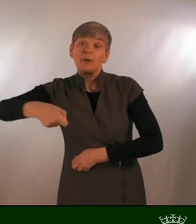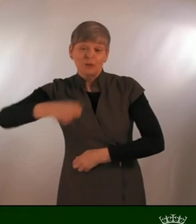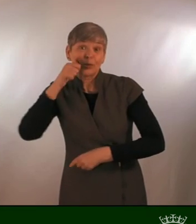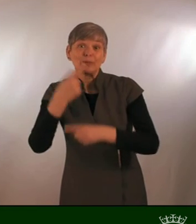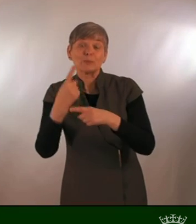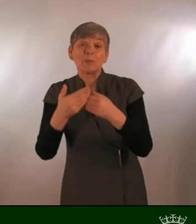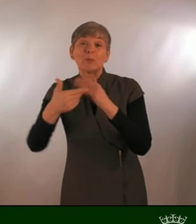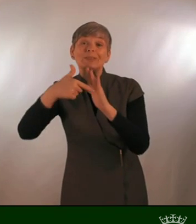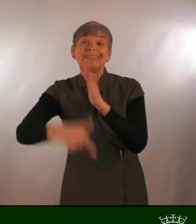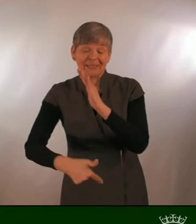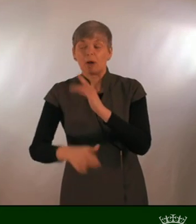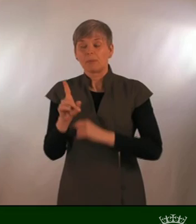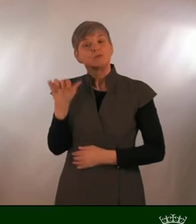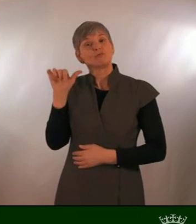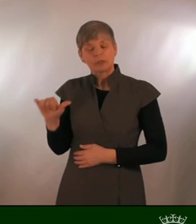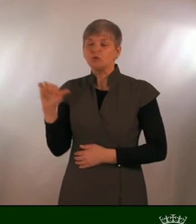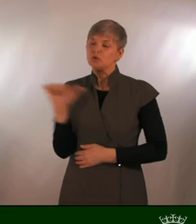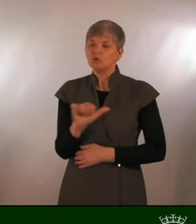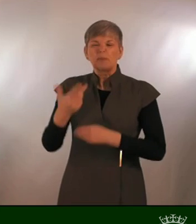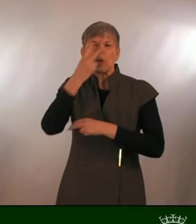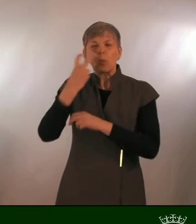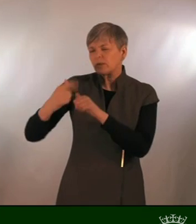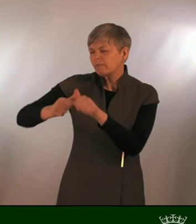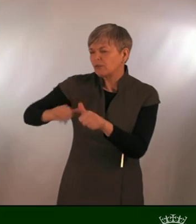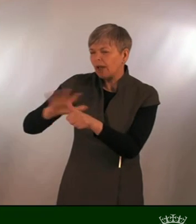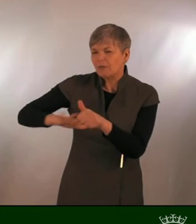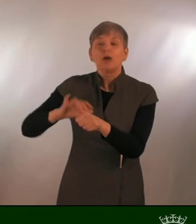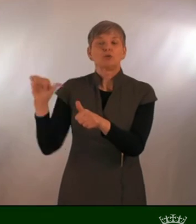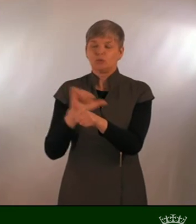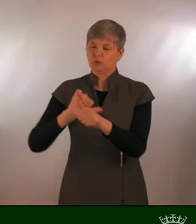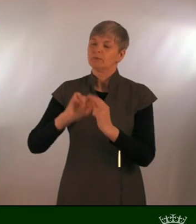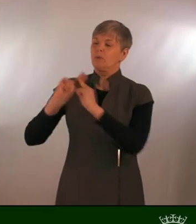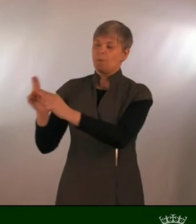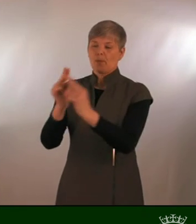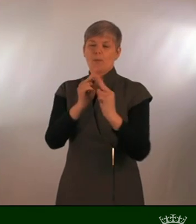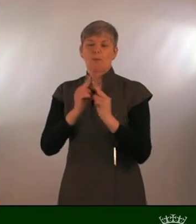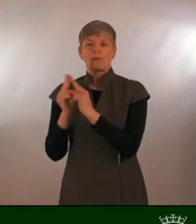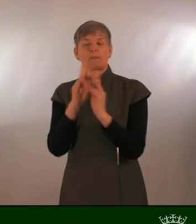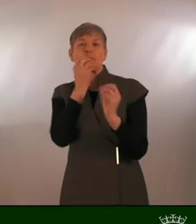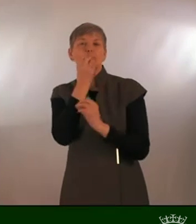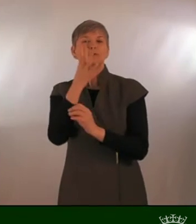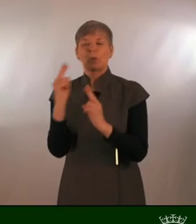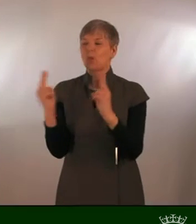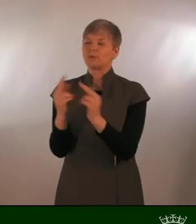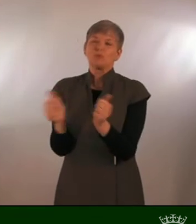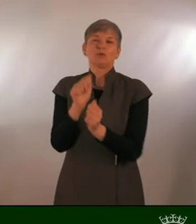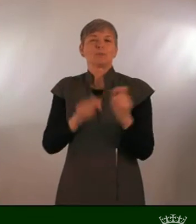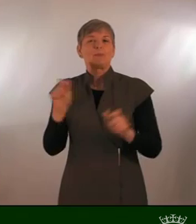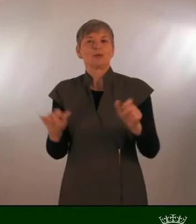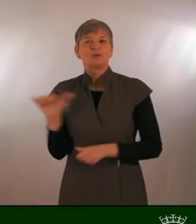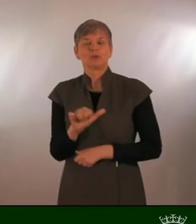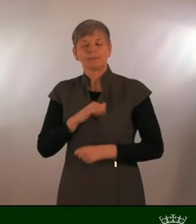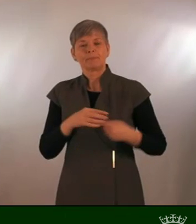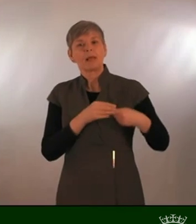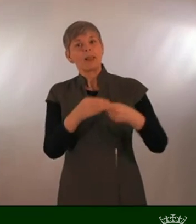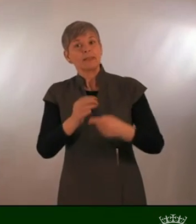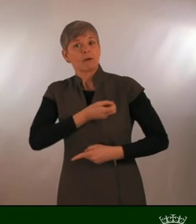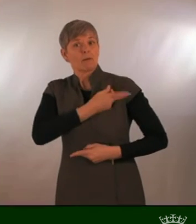He is quite right that we should be building on brownfield sites, and building the beautiful homes that people actually want.